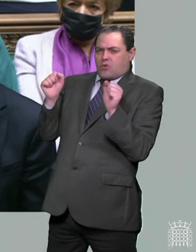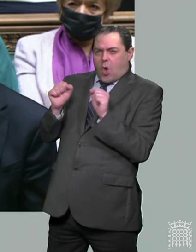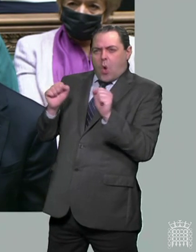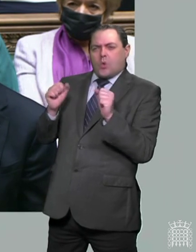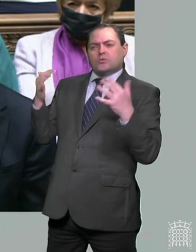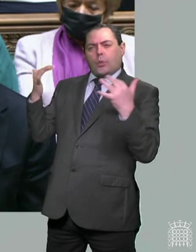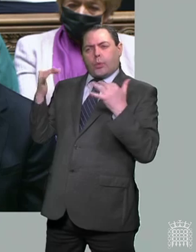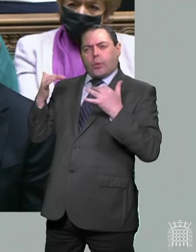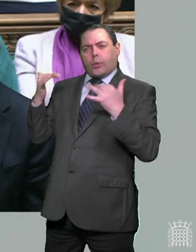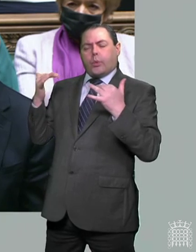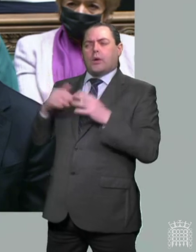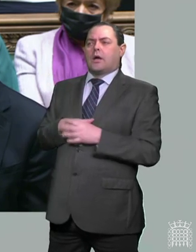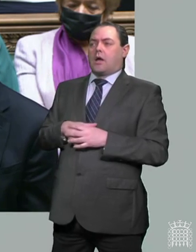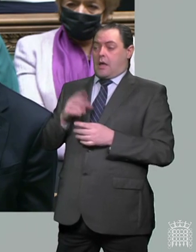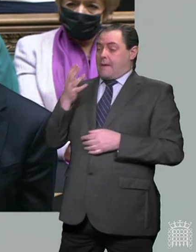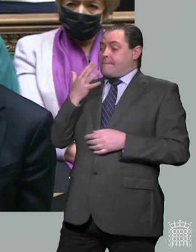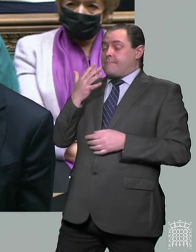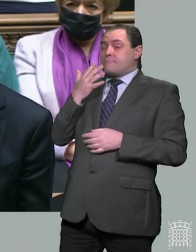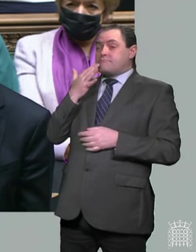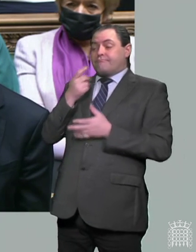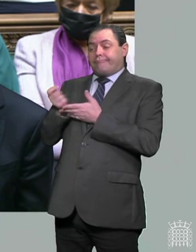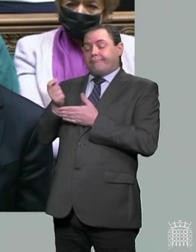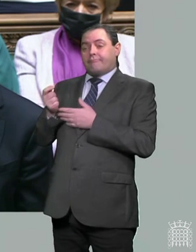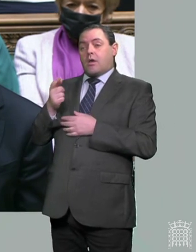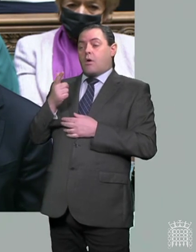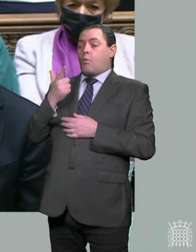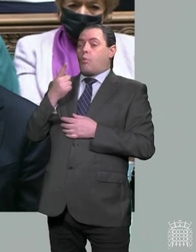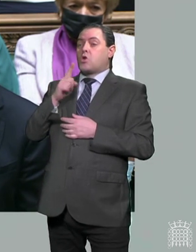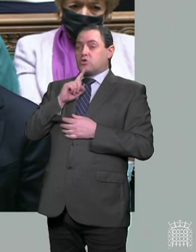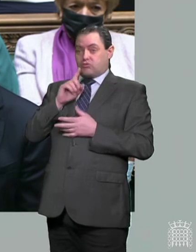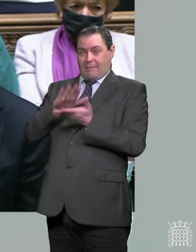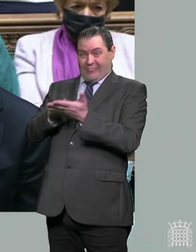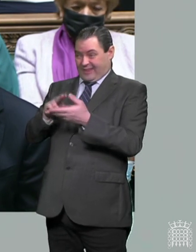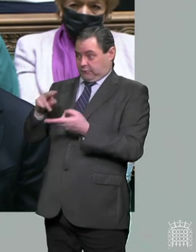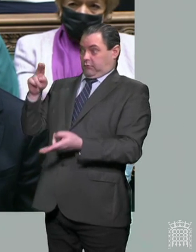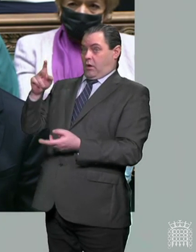She has already seen her bills go up from £100 to £170 a month.